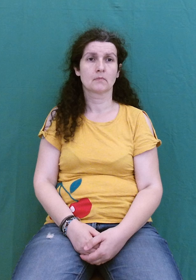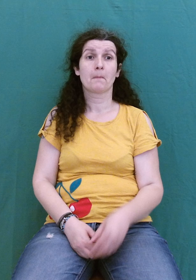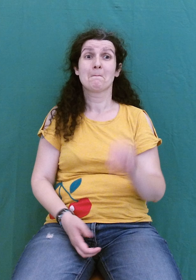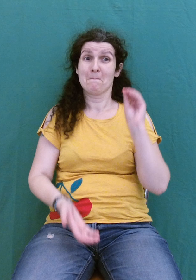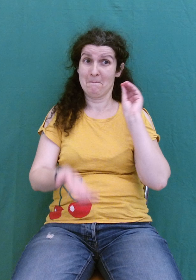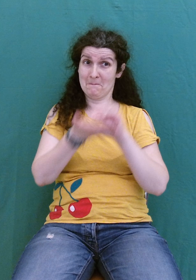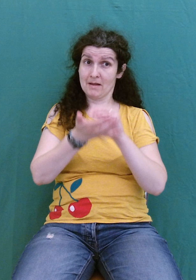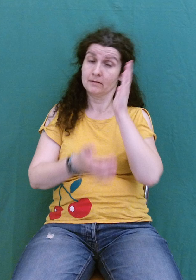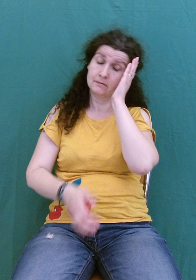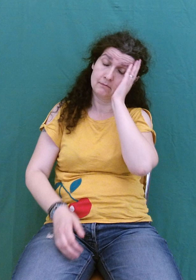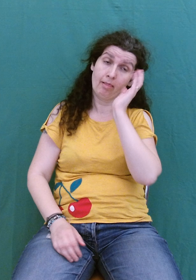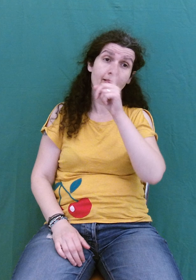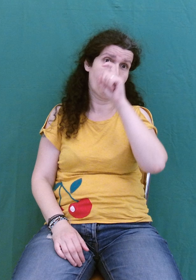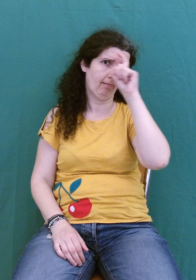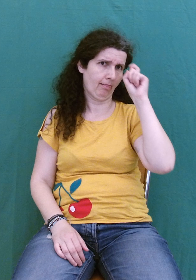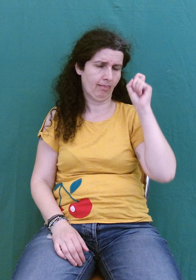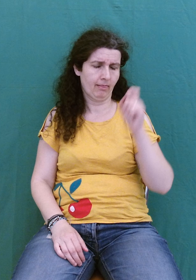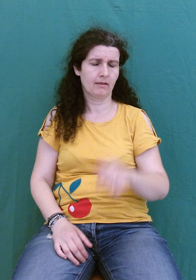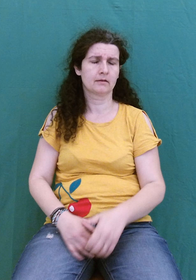ΠΑΛΙ ΚΟΙΜΑΜΑΙ ΔΥΣΚΟΛΟ